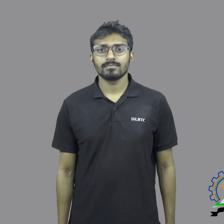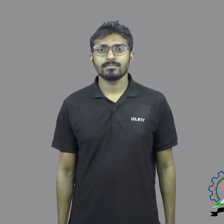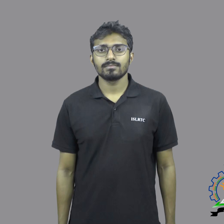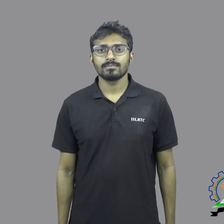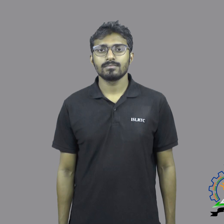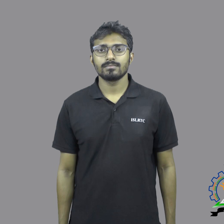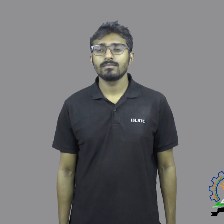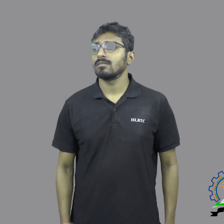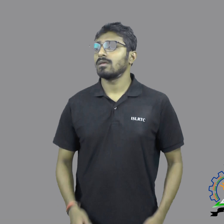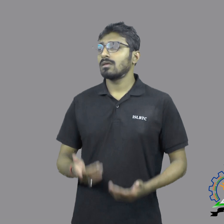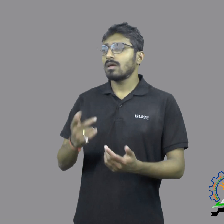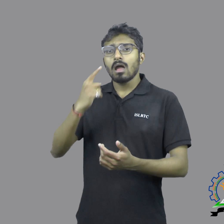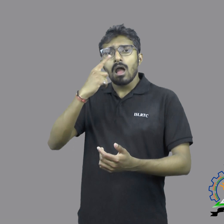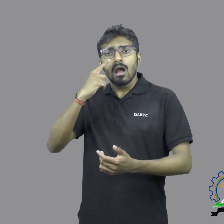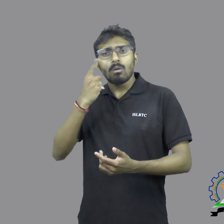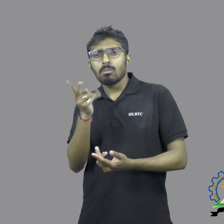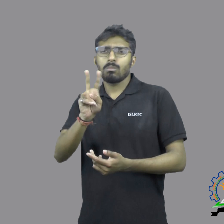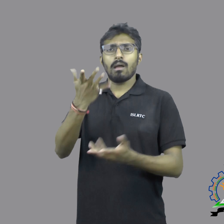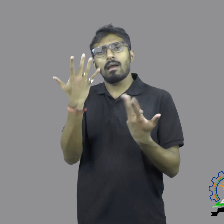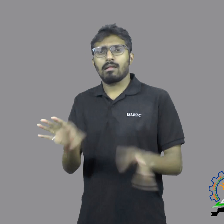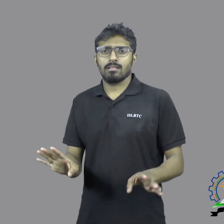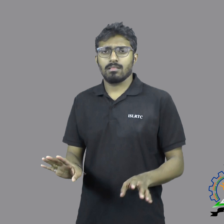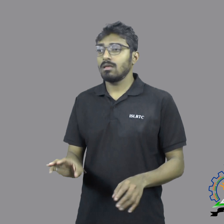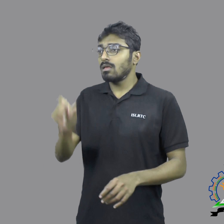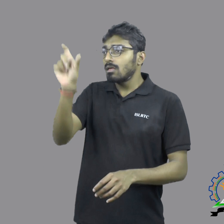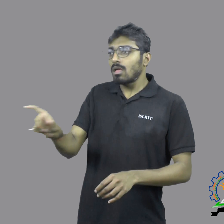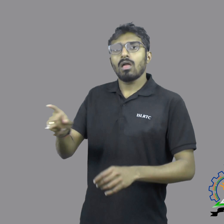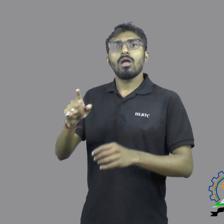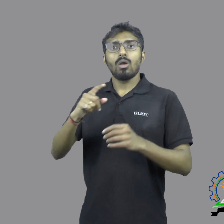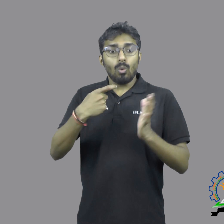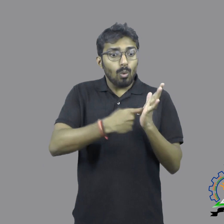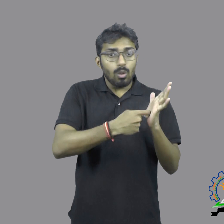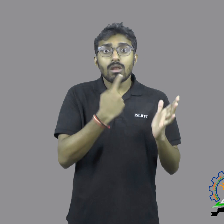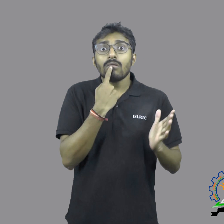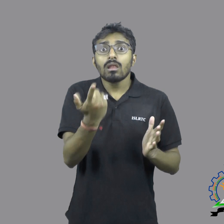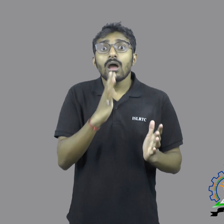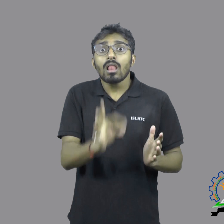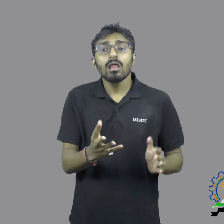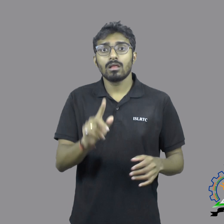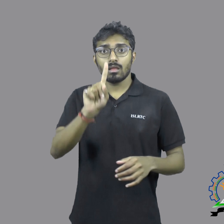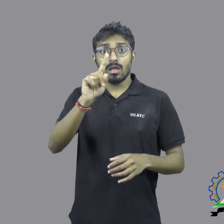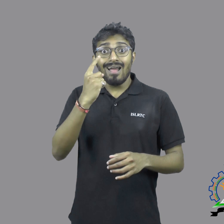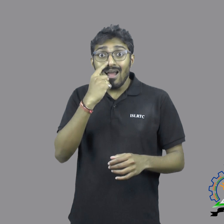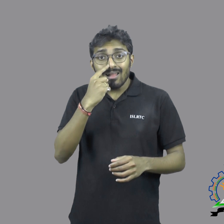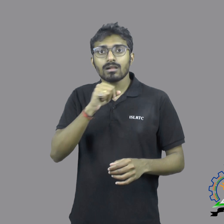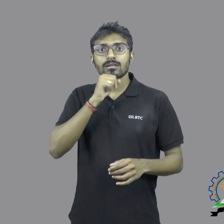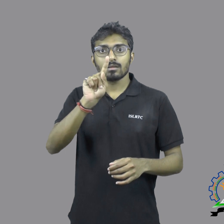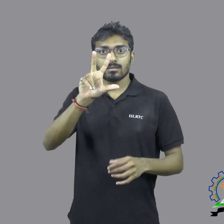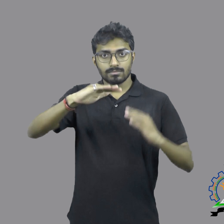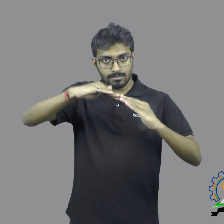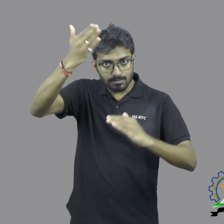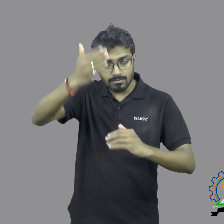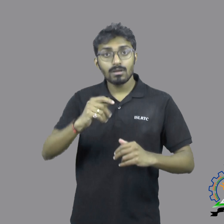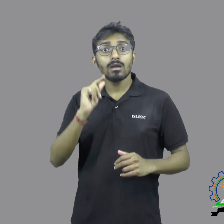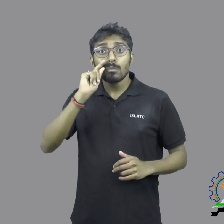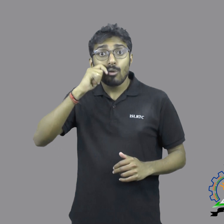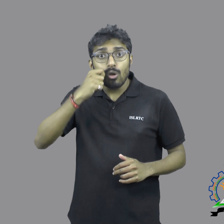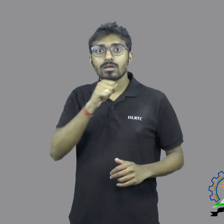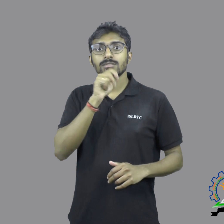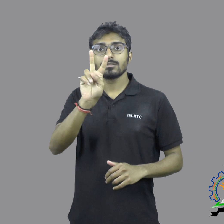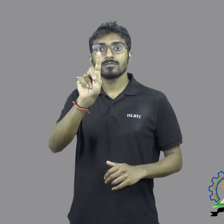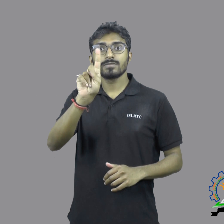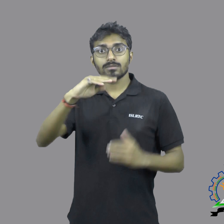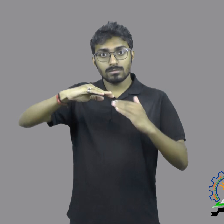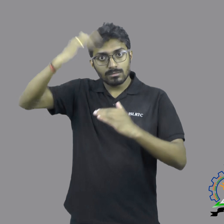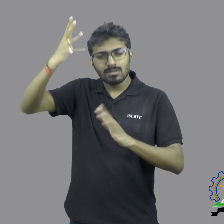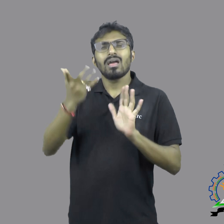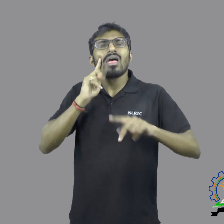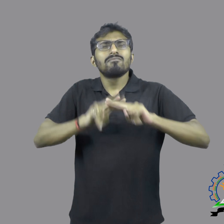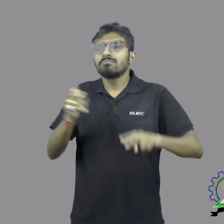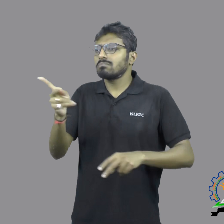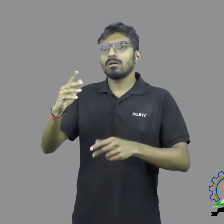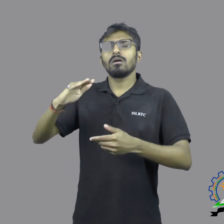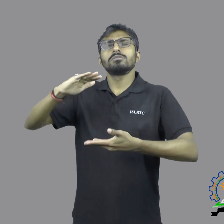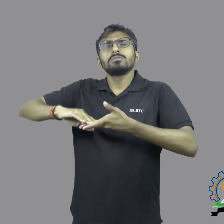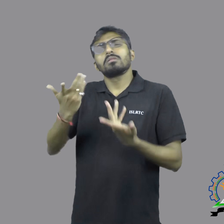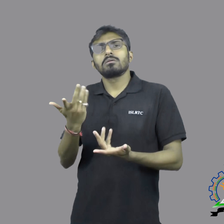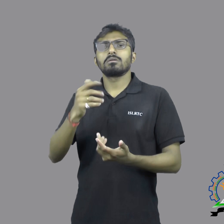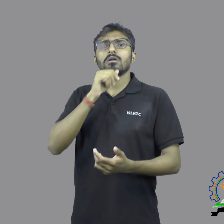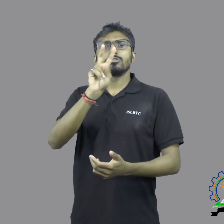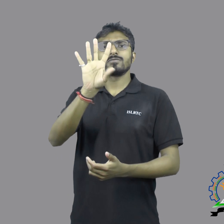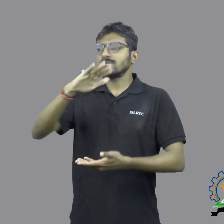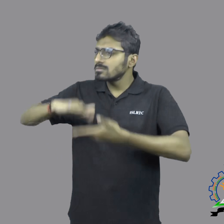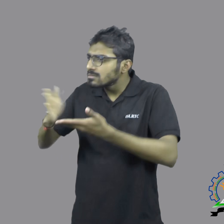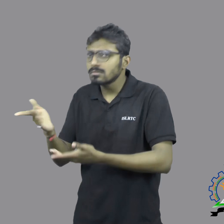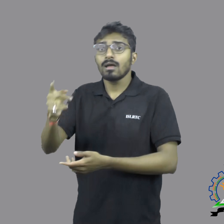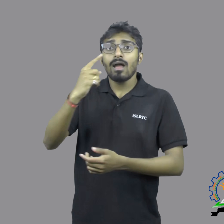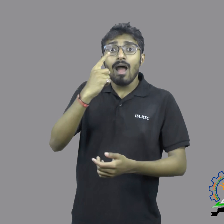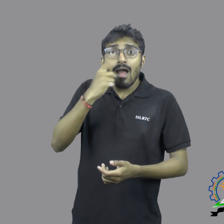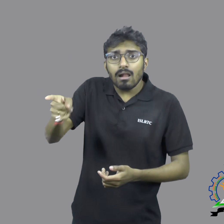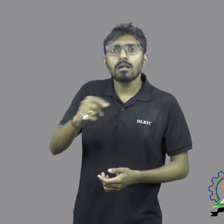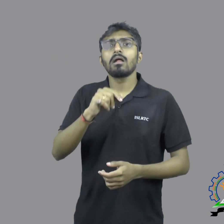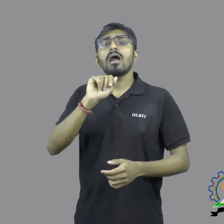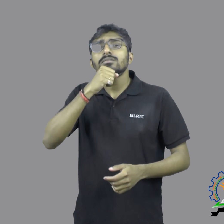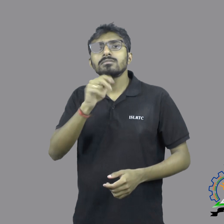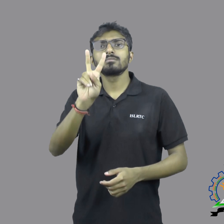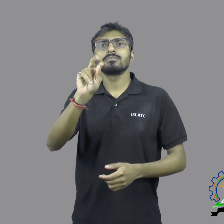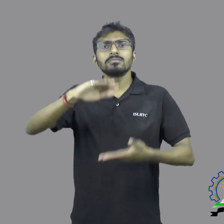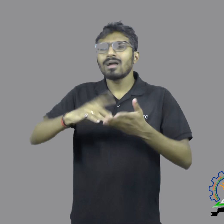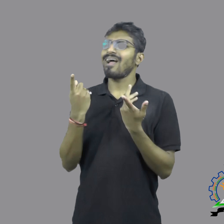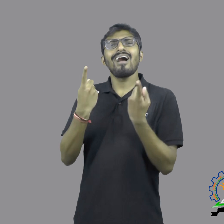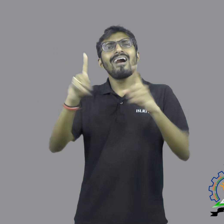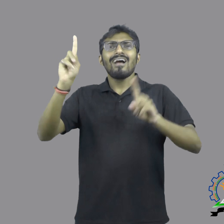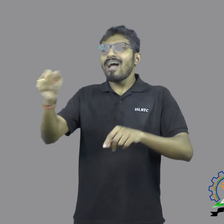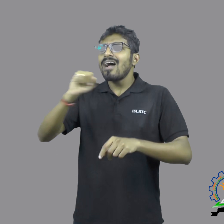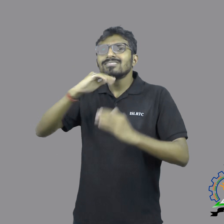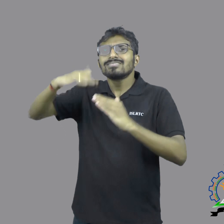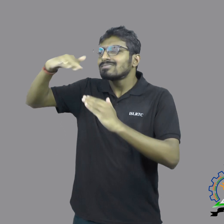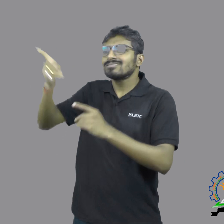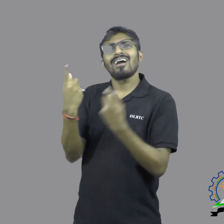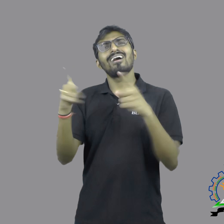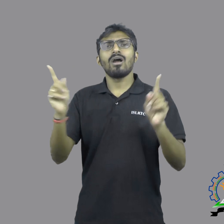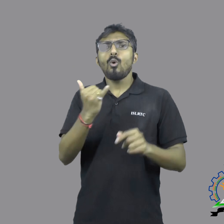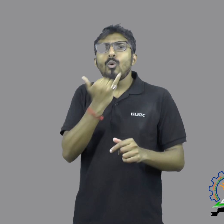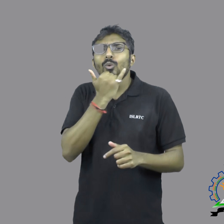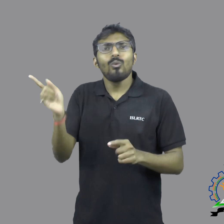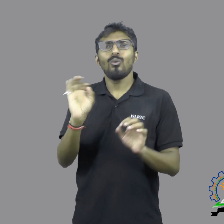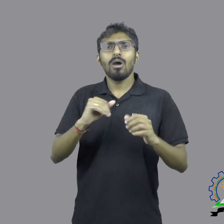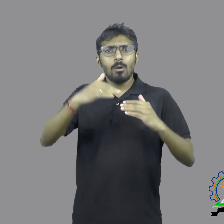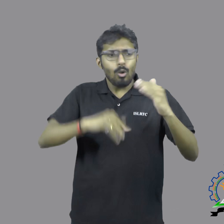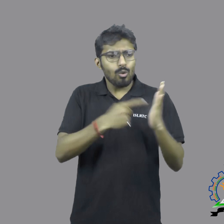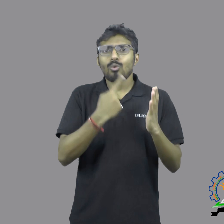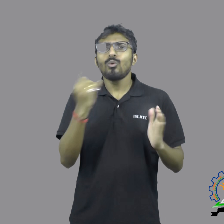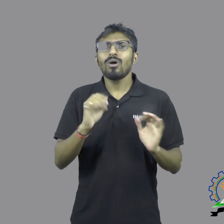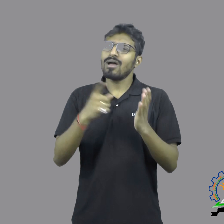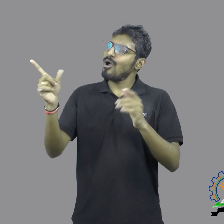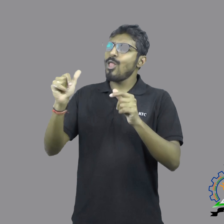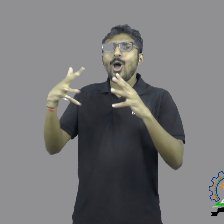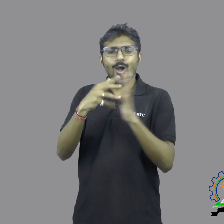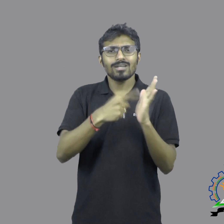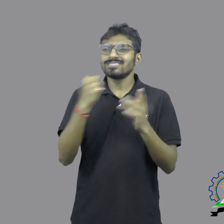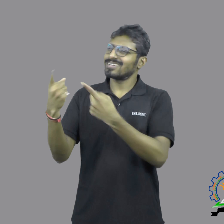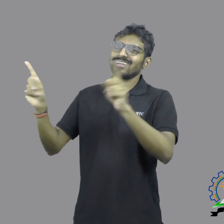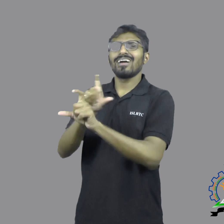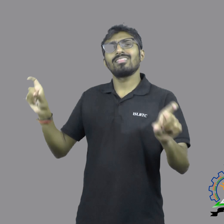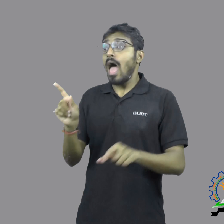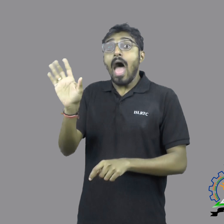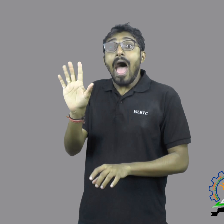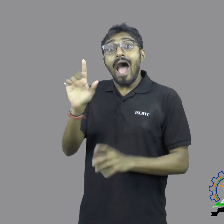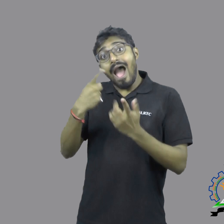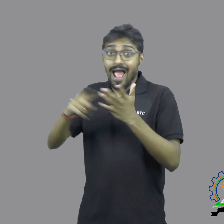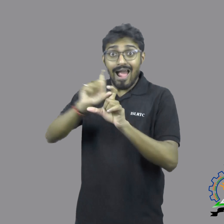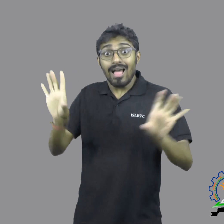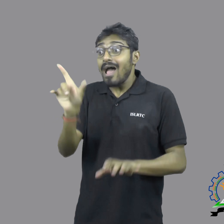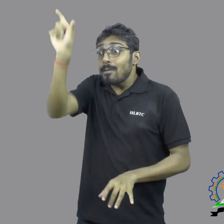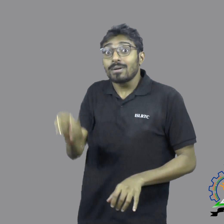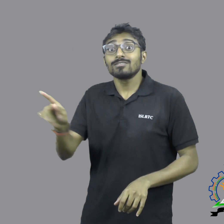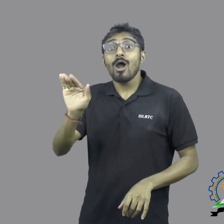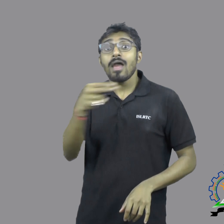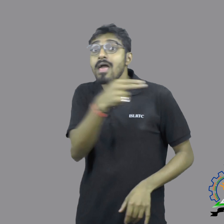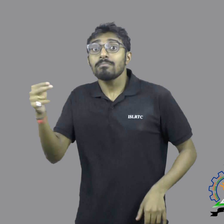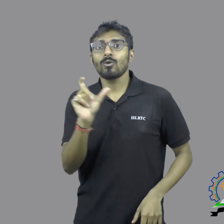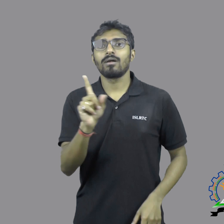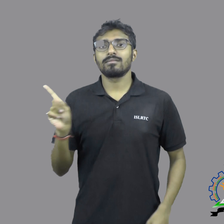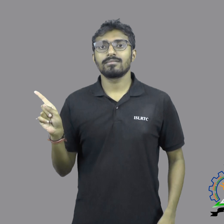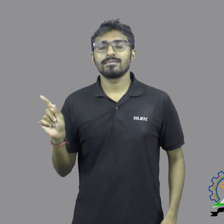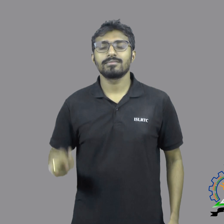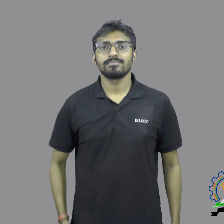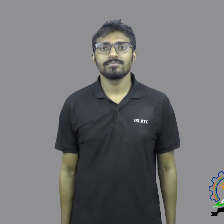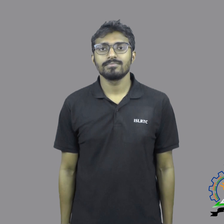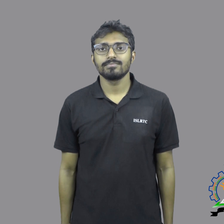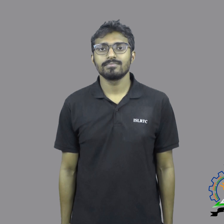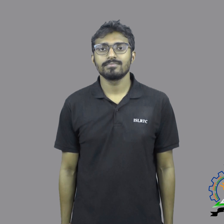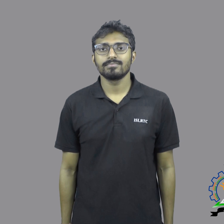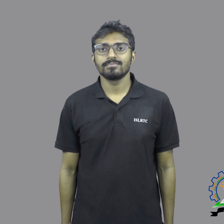Nubilis